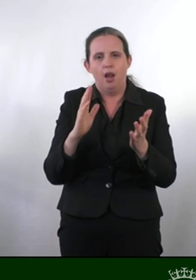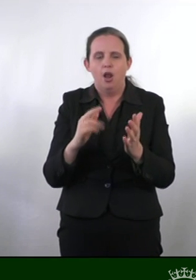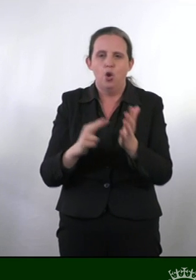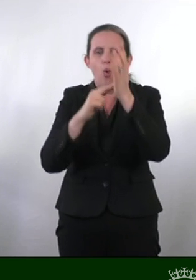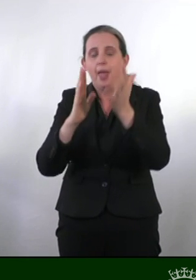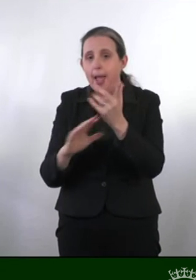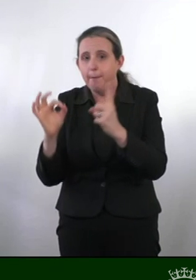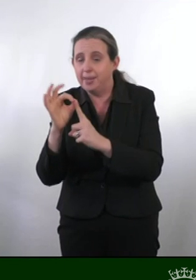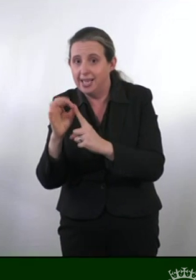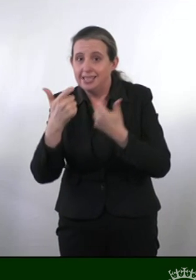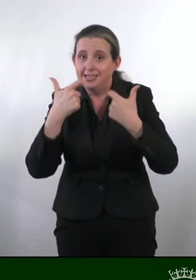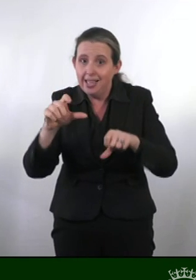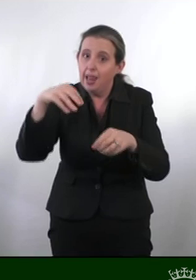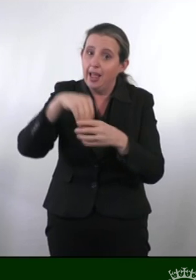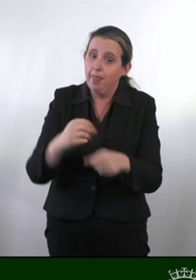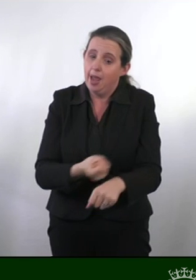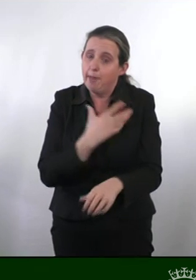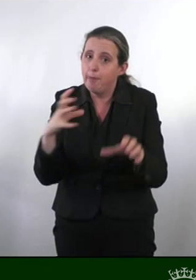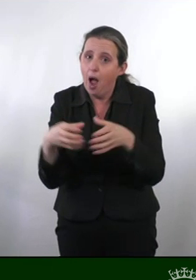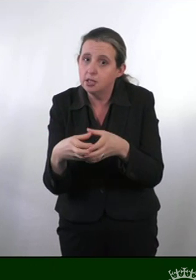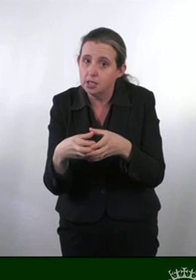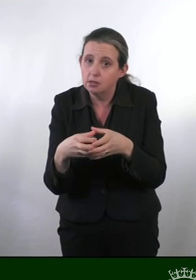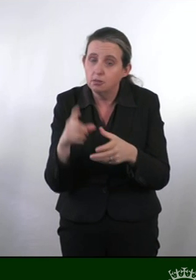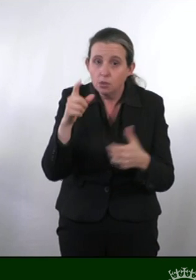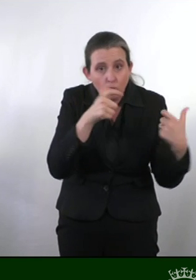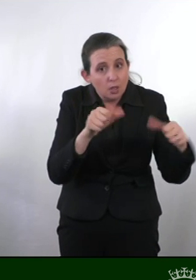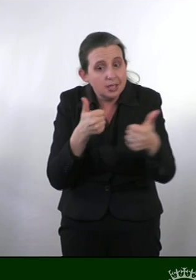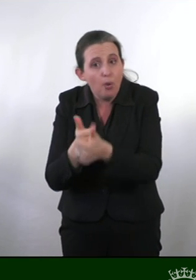Does he support the right hon.